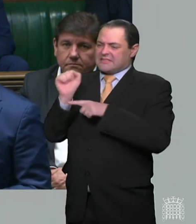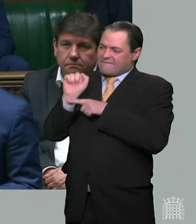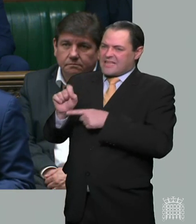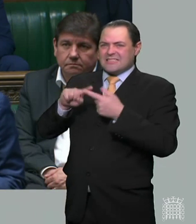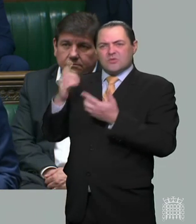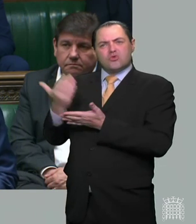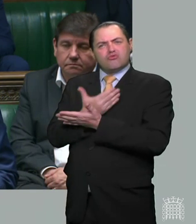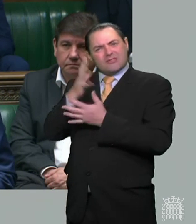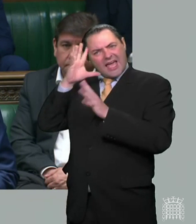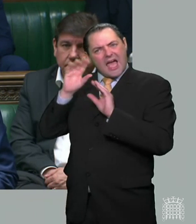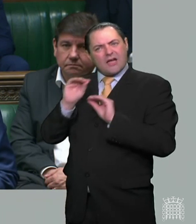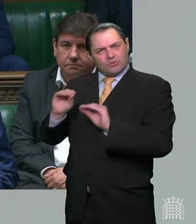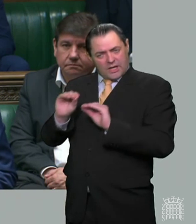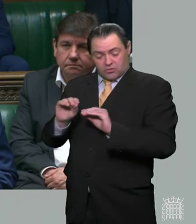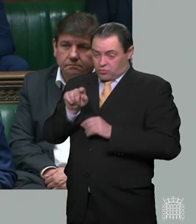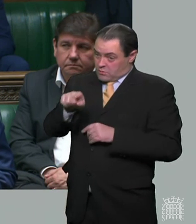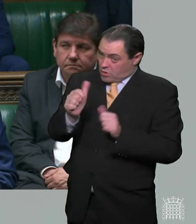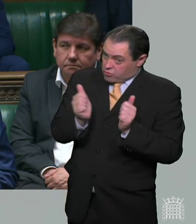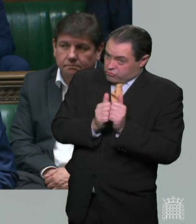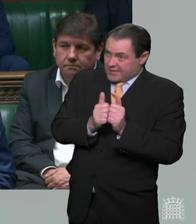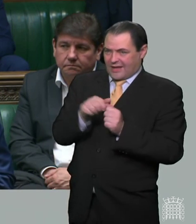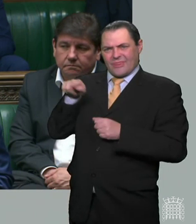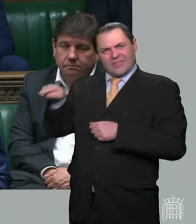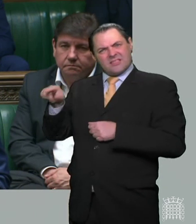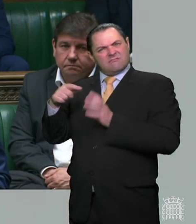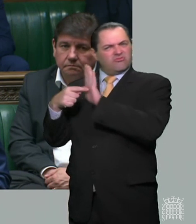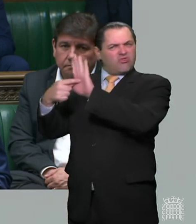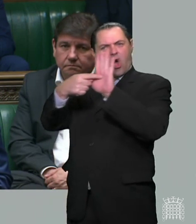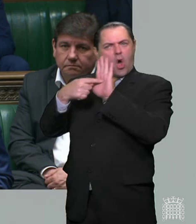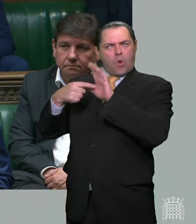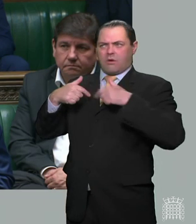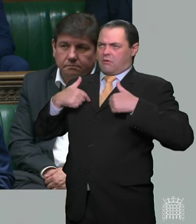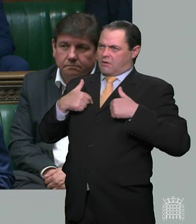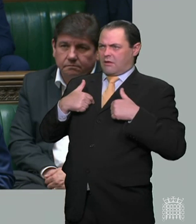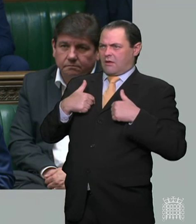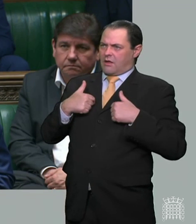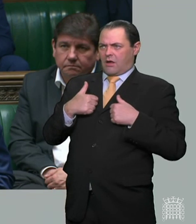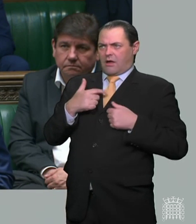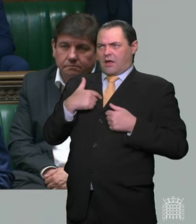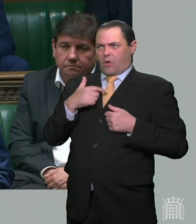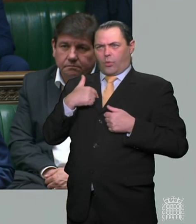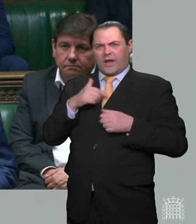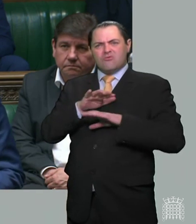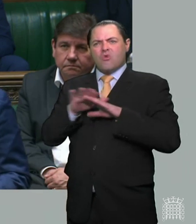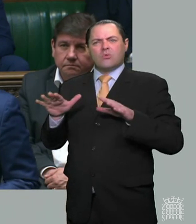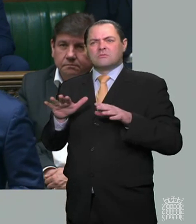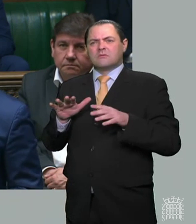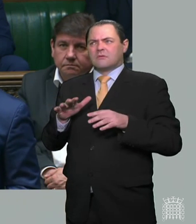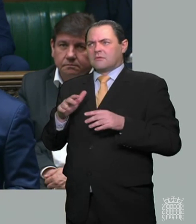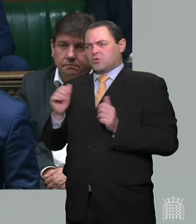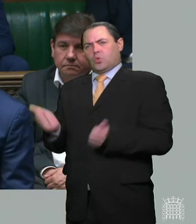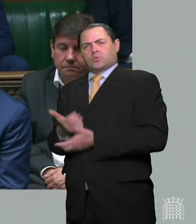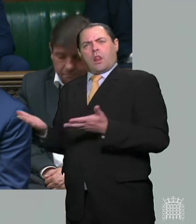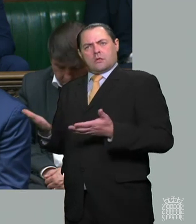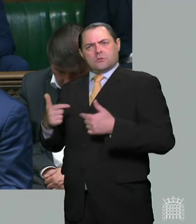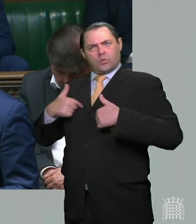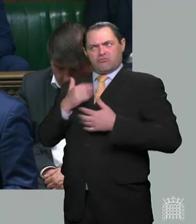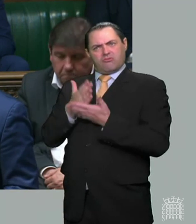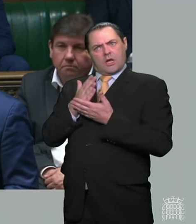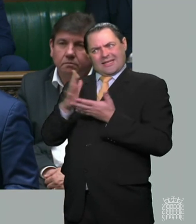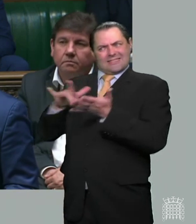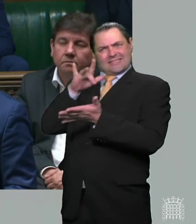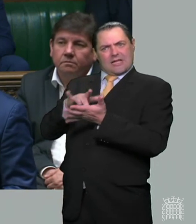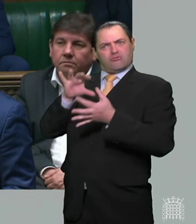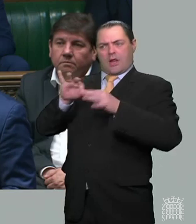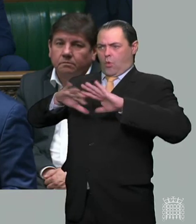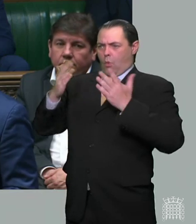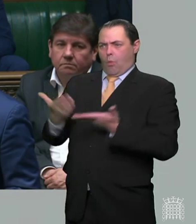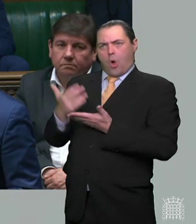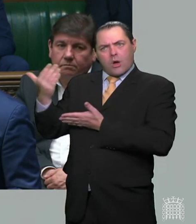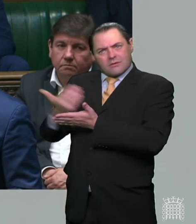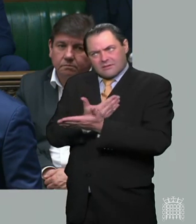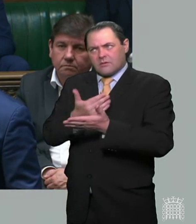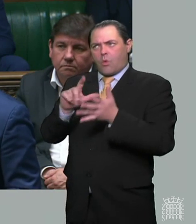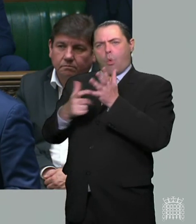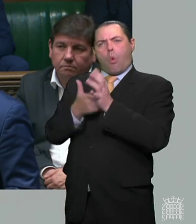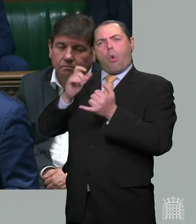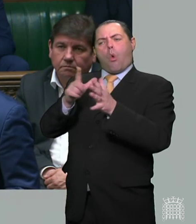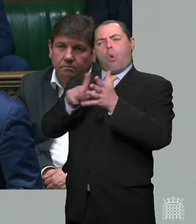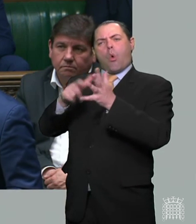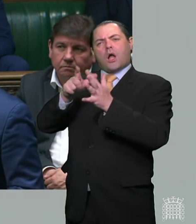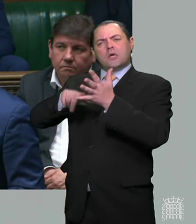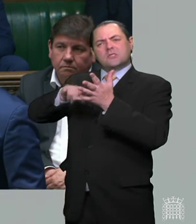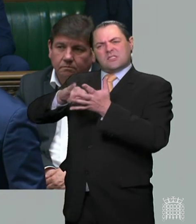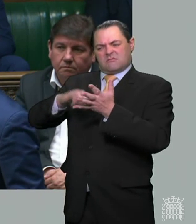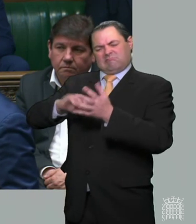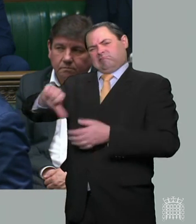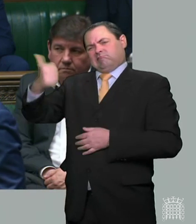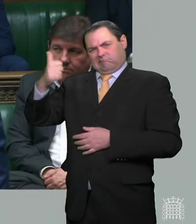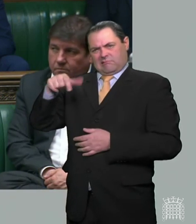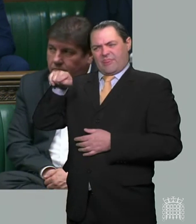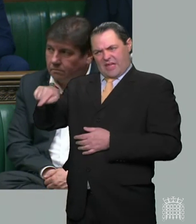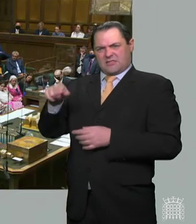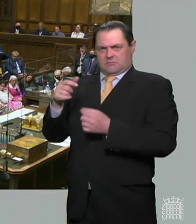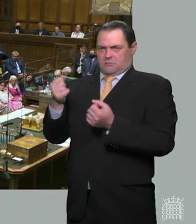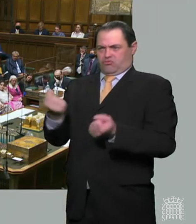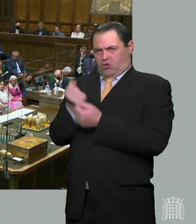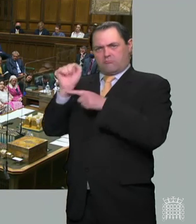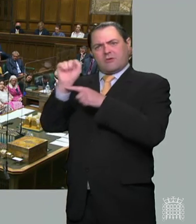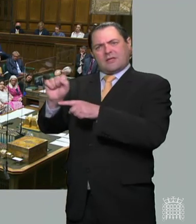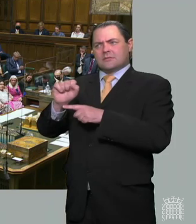Does my right honourable Friend agree that this is a further illustration that, far from being a fifth wheel on the carriage, the UK is at the heart of ensuring global security, and that the AUKUS pact is one of the best ways to meet emerging threats, particularly in the South China sea?